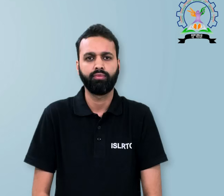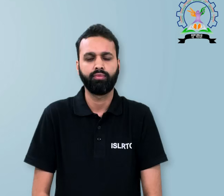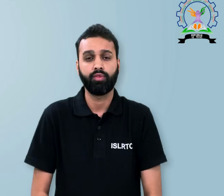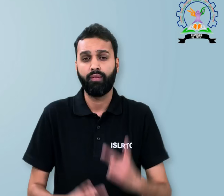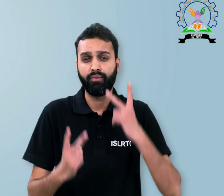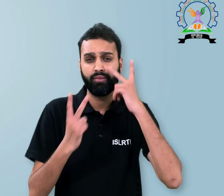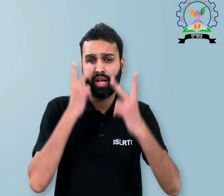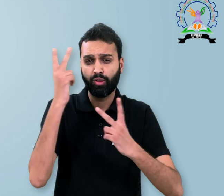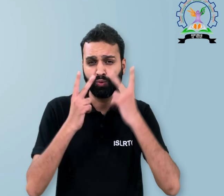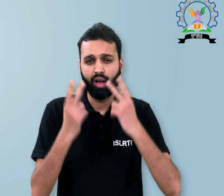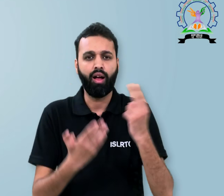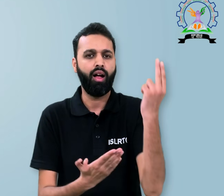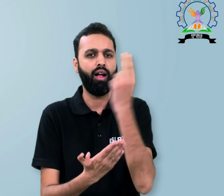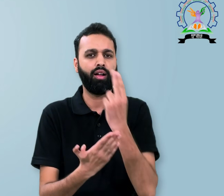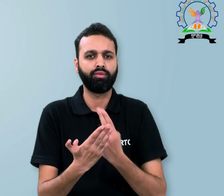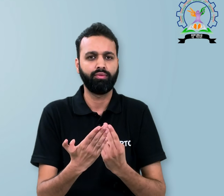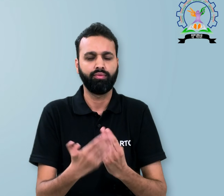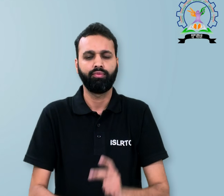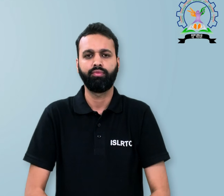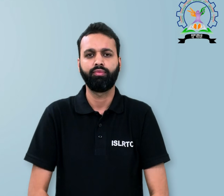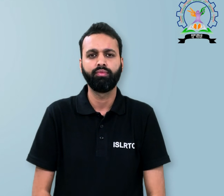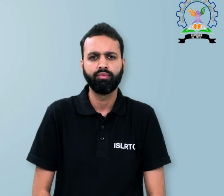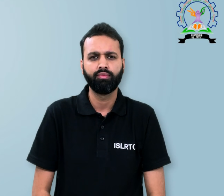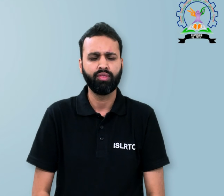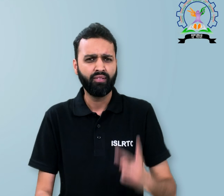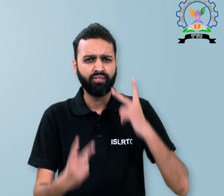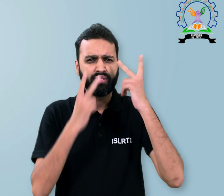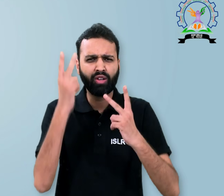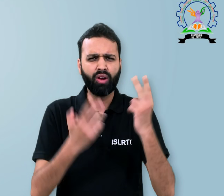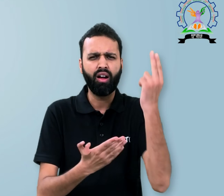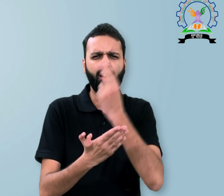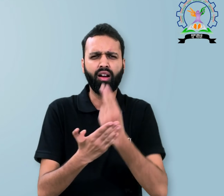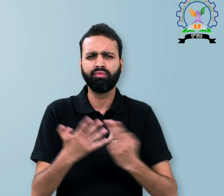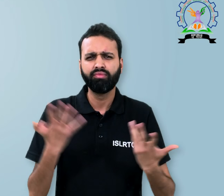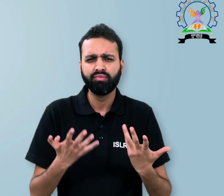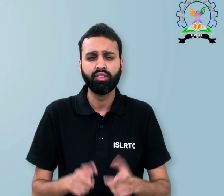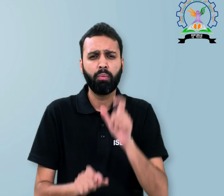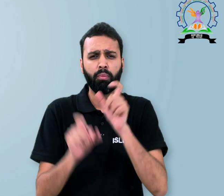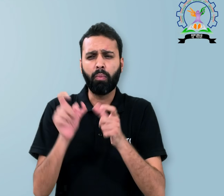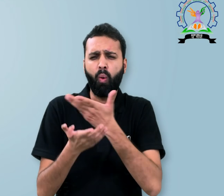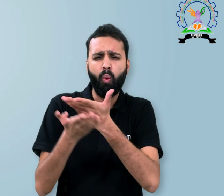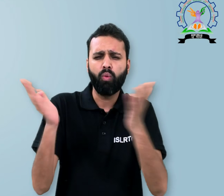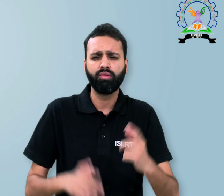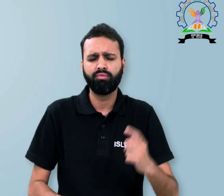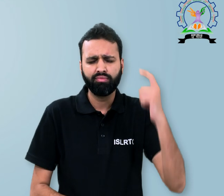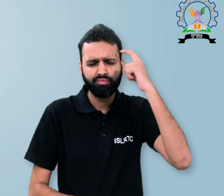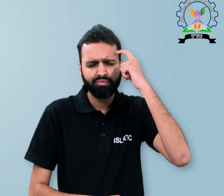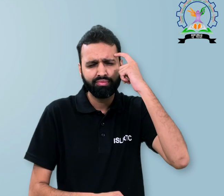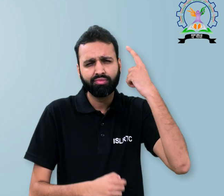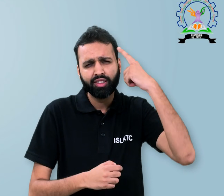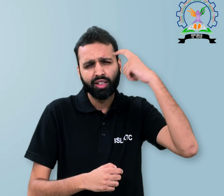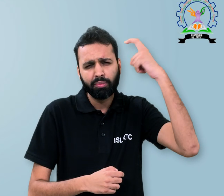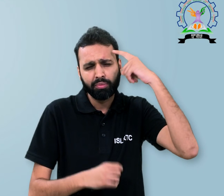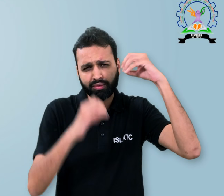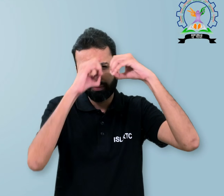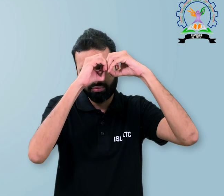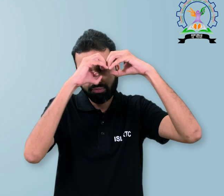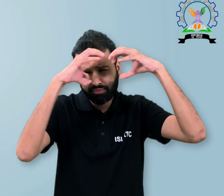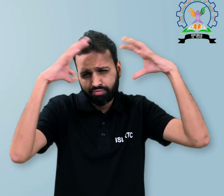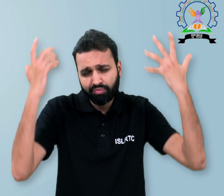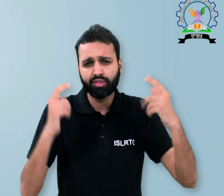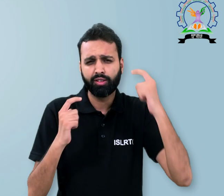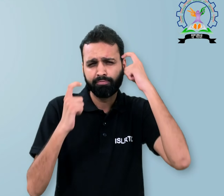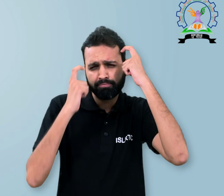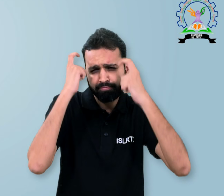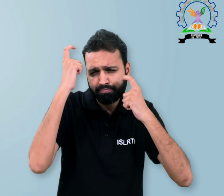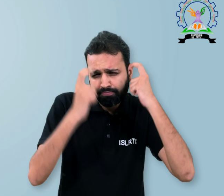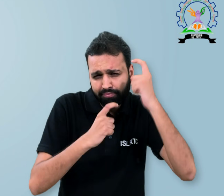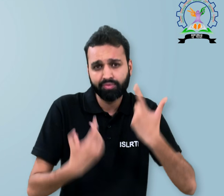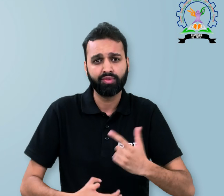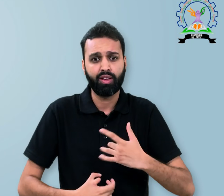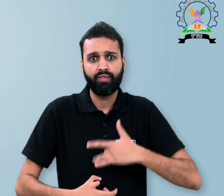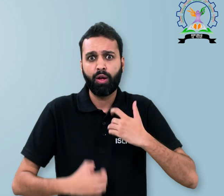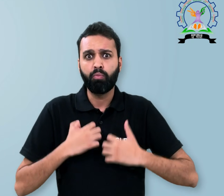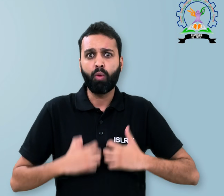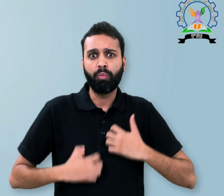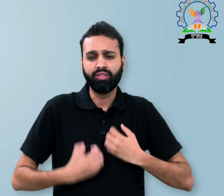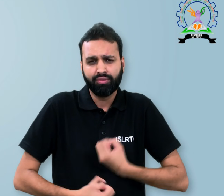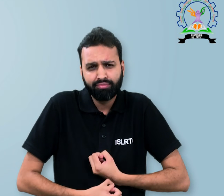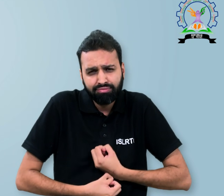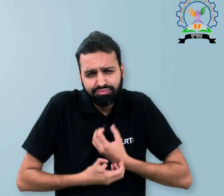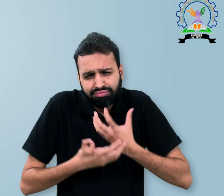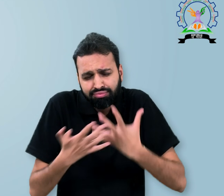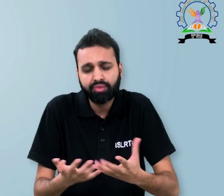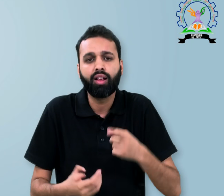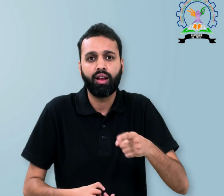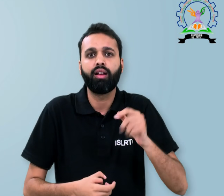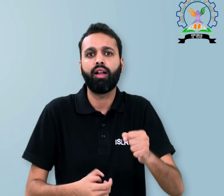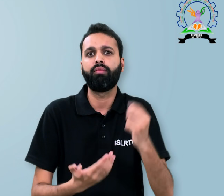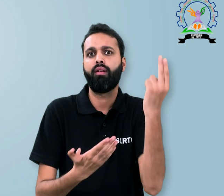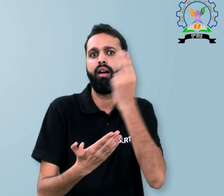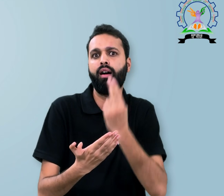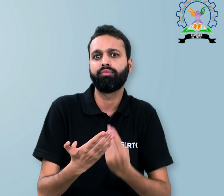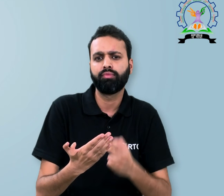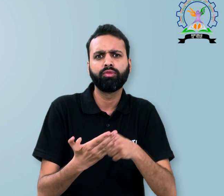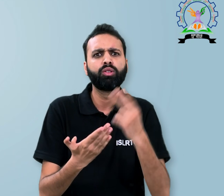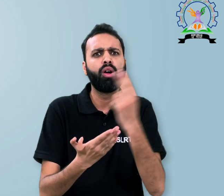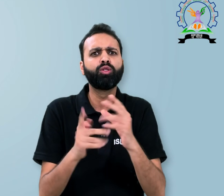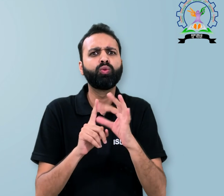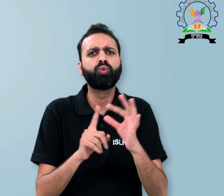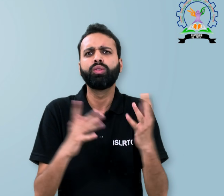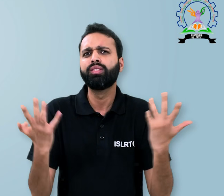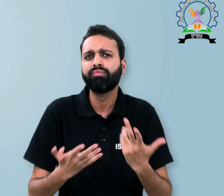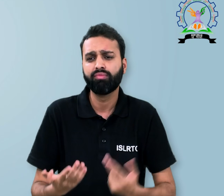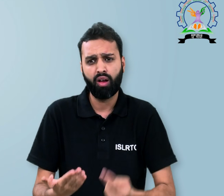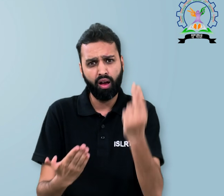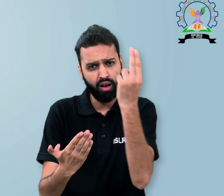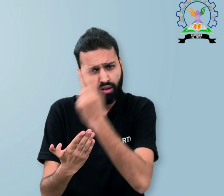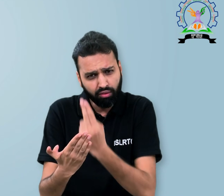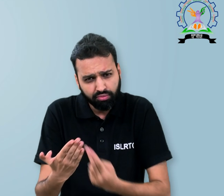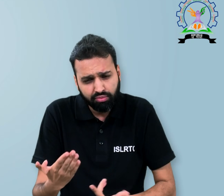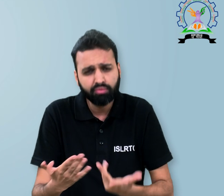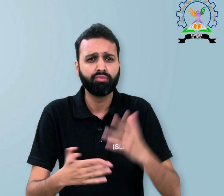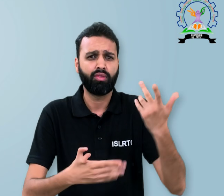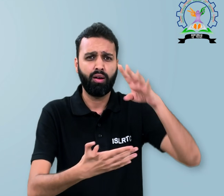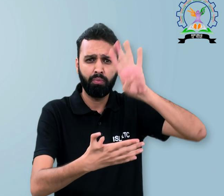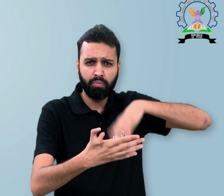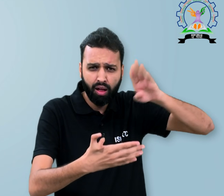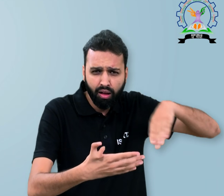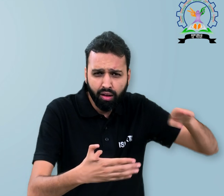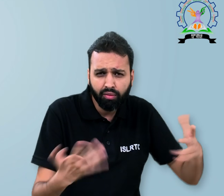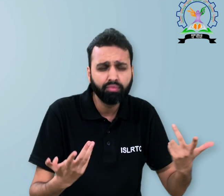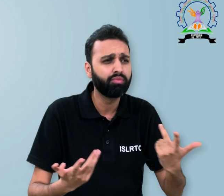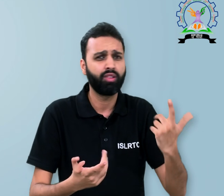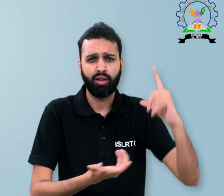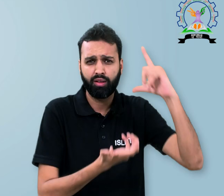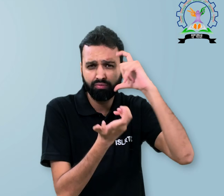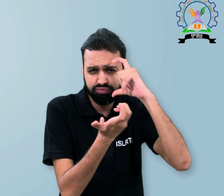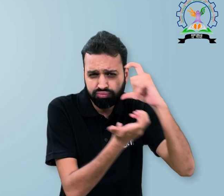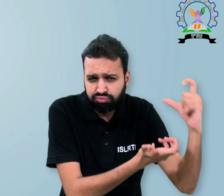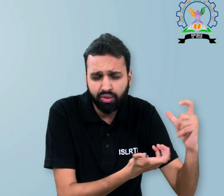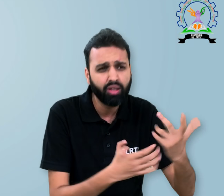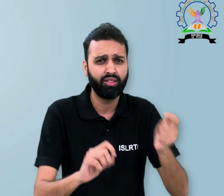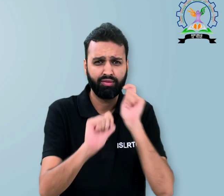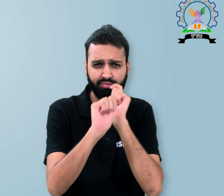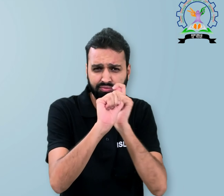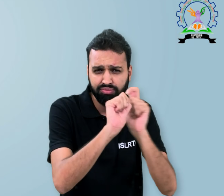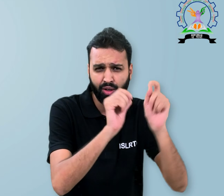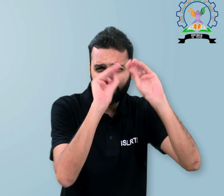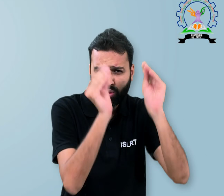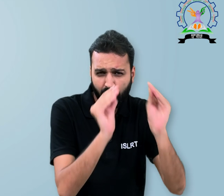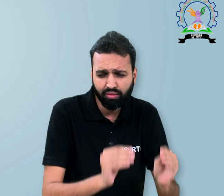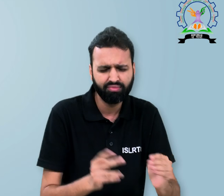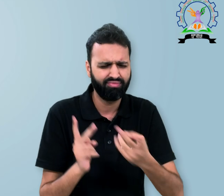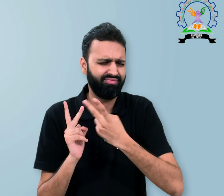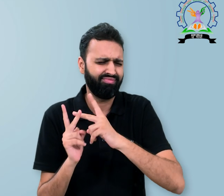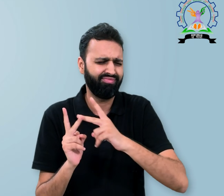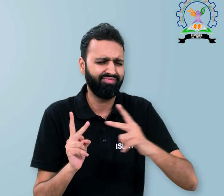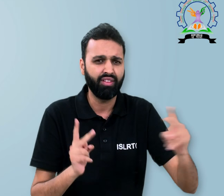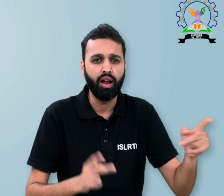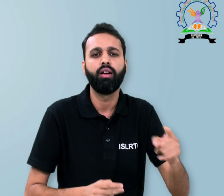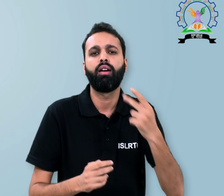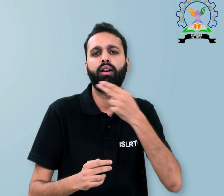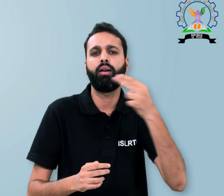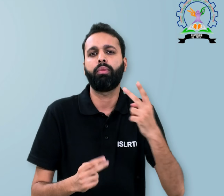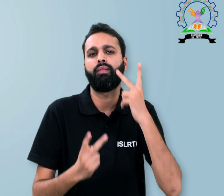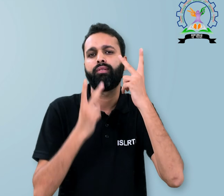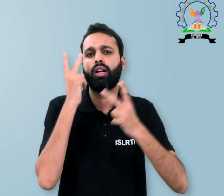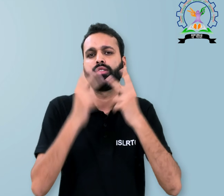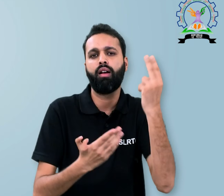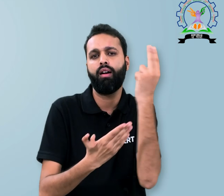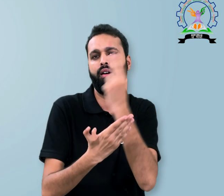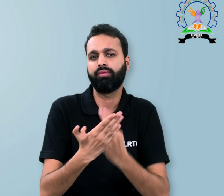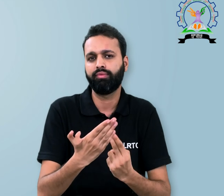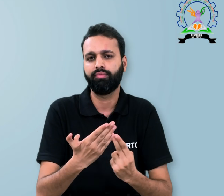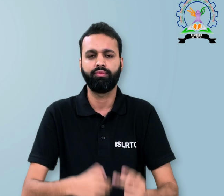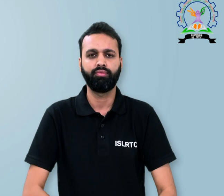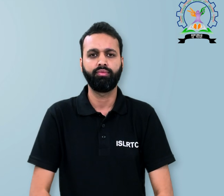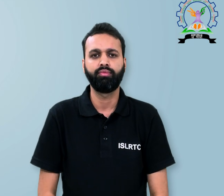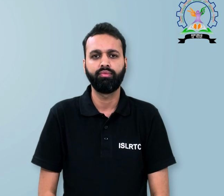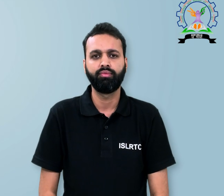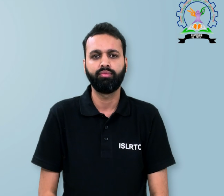Visual Arts Visual arts refers to art forms that express their message, meaning, and emotion through visual means. Visual arts includes painting, sculpture, drawing, photography, and printmaking.